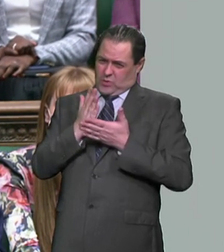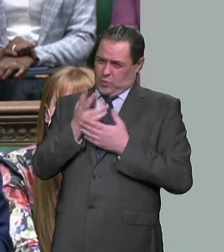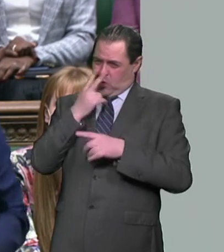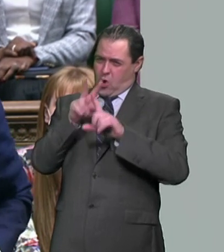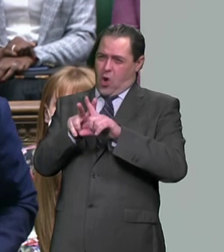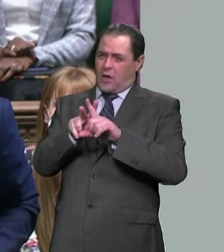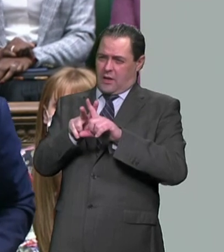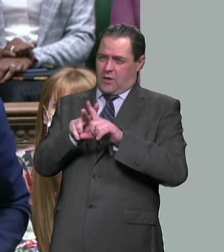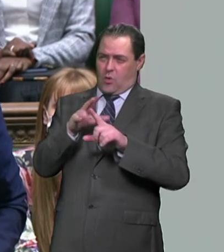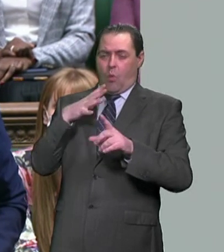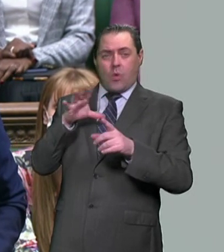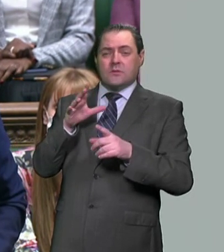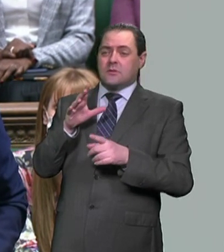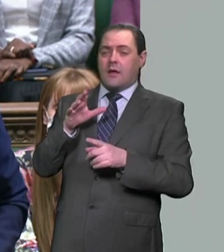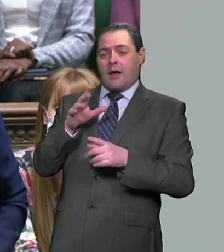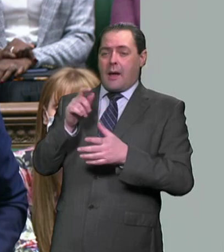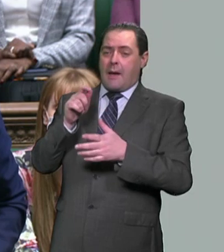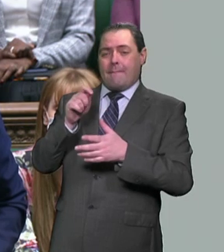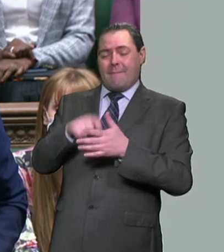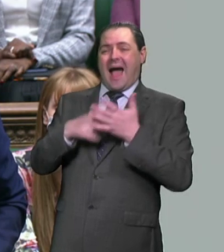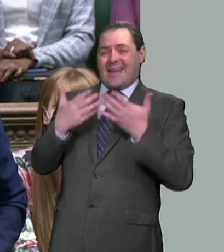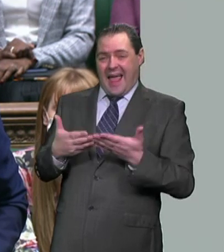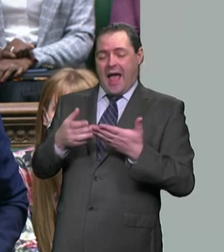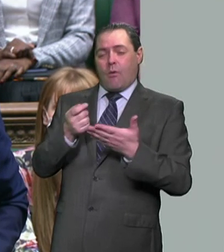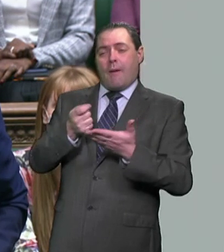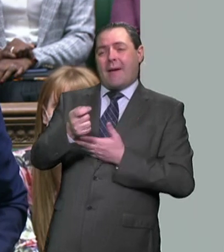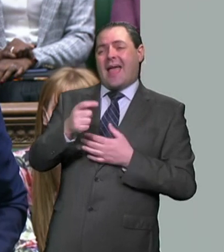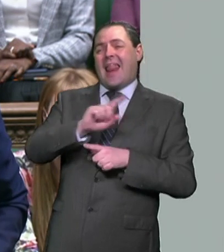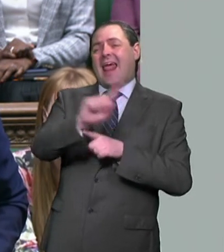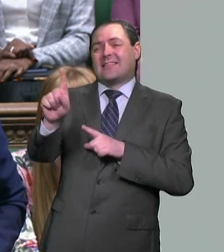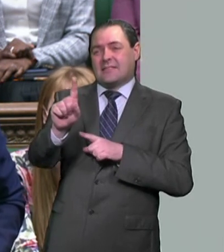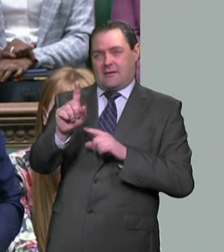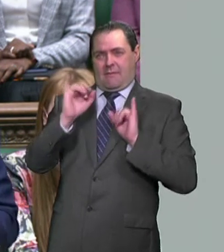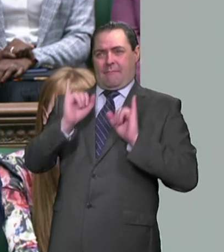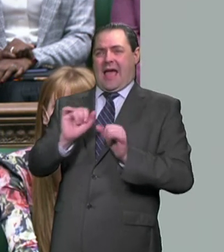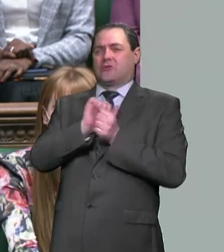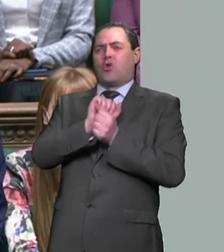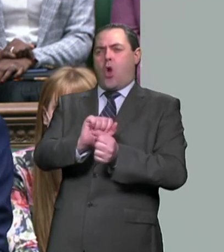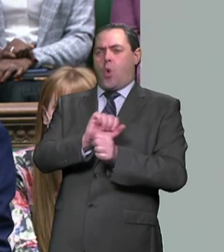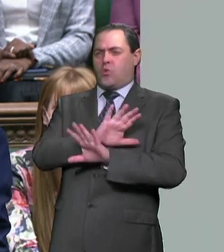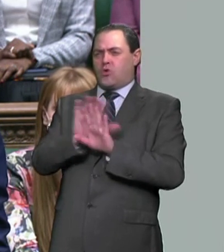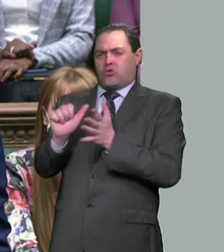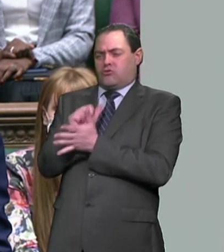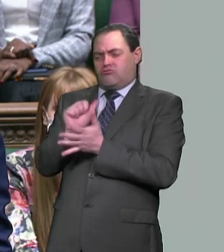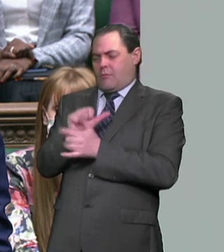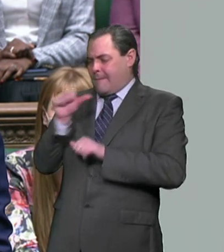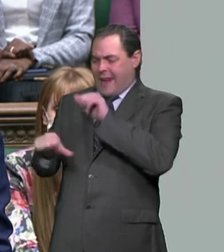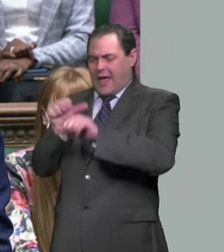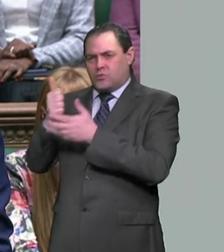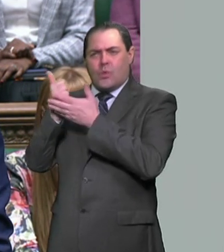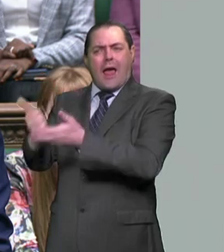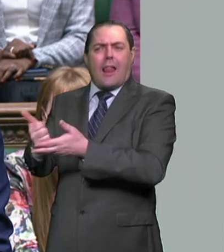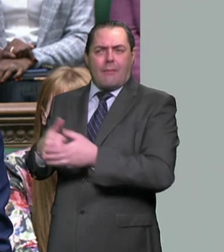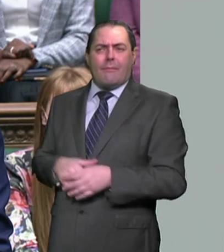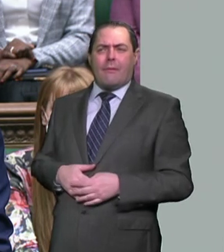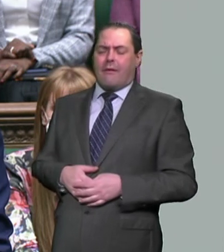It is a buy now, pay later scheme. A dodgy loan, not a proper plan.